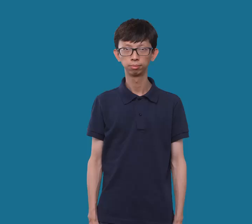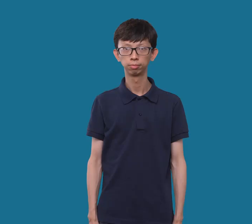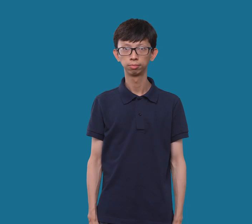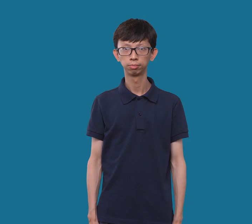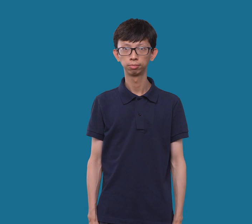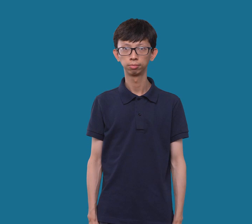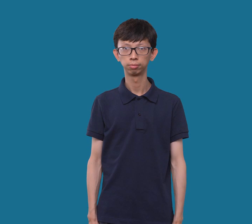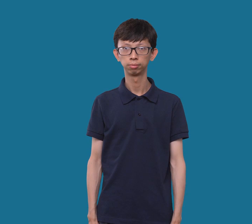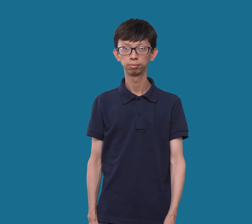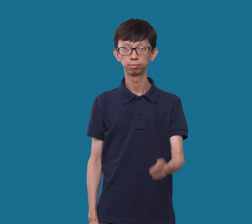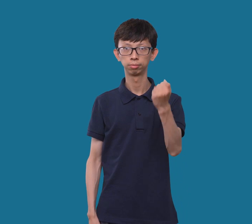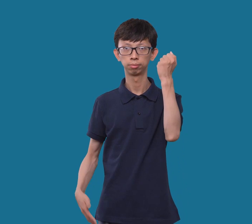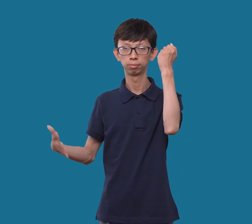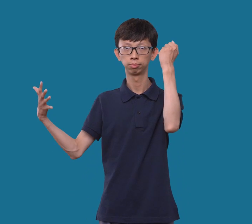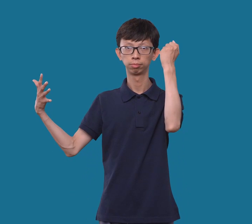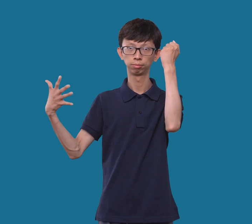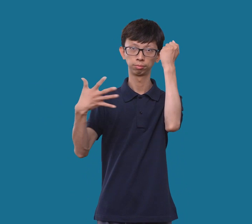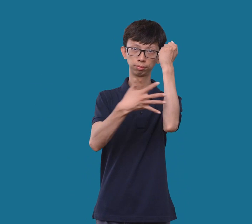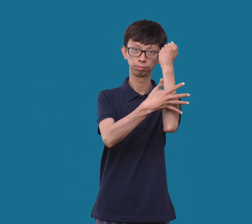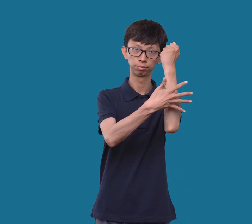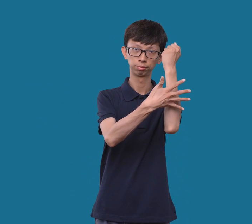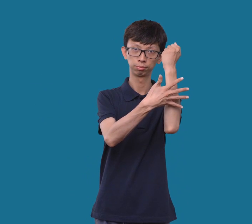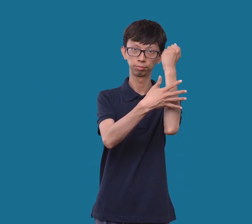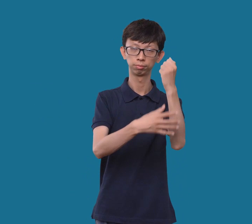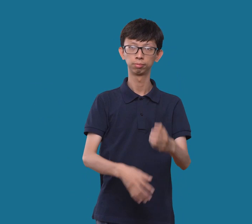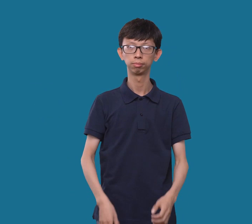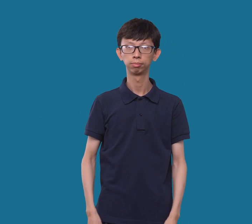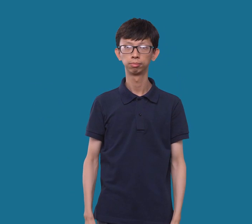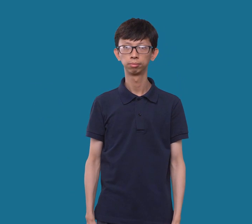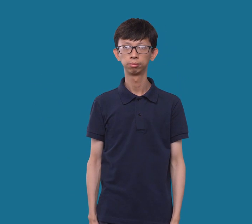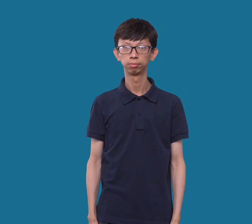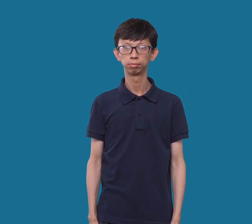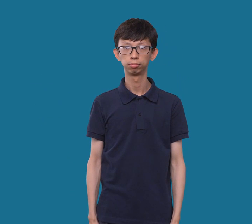gió Lào